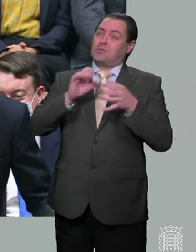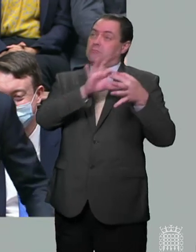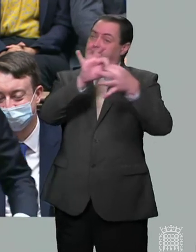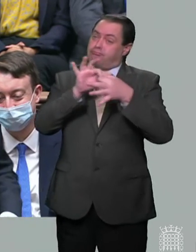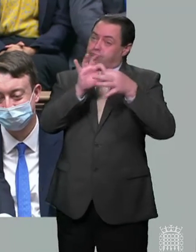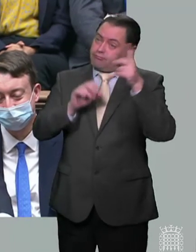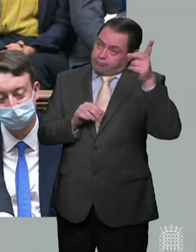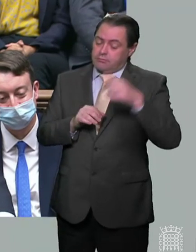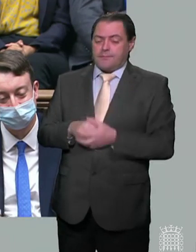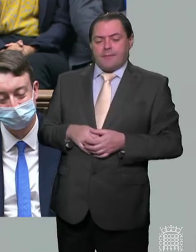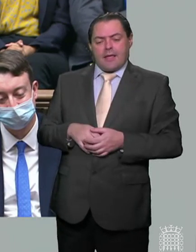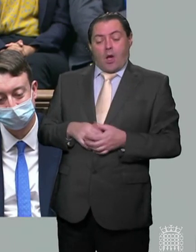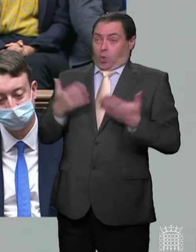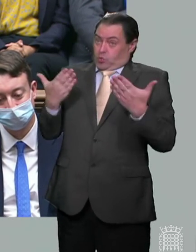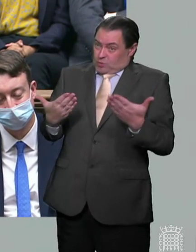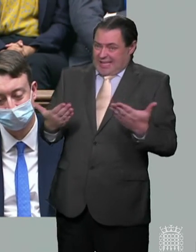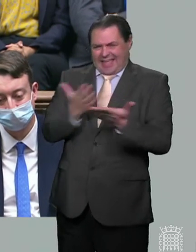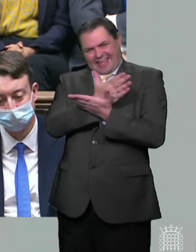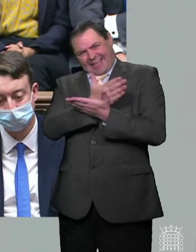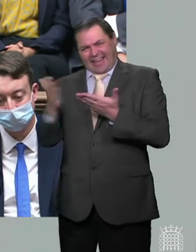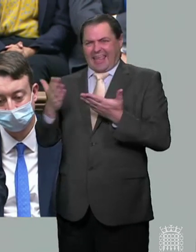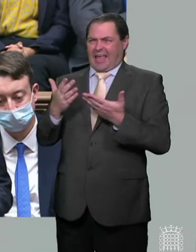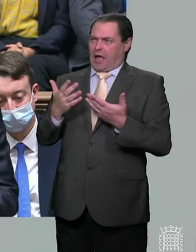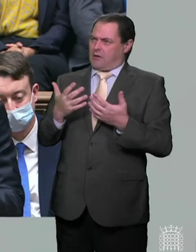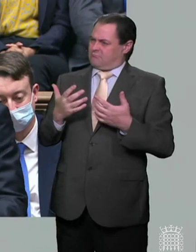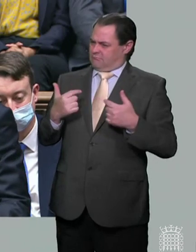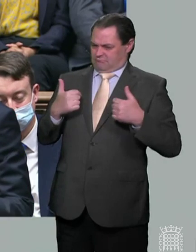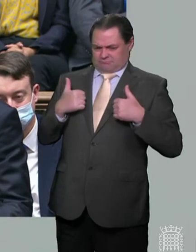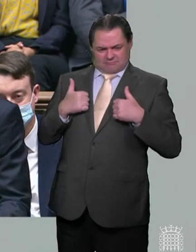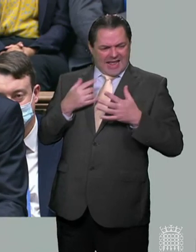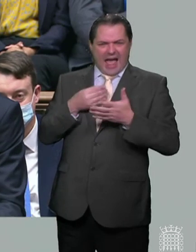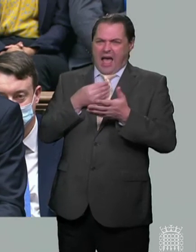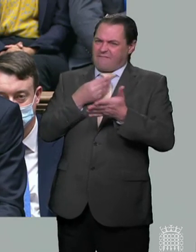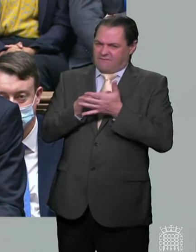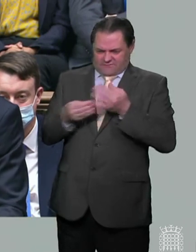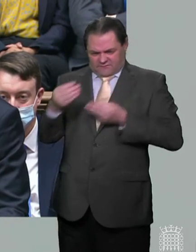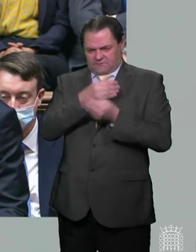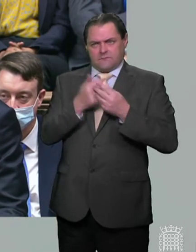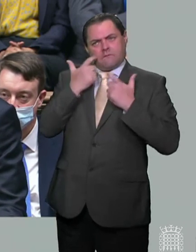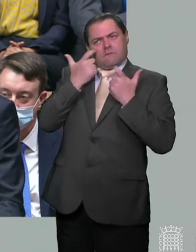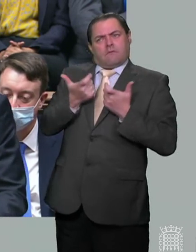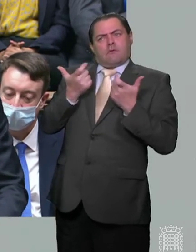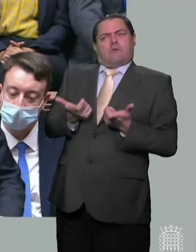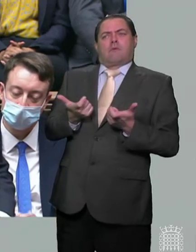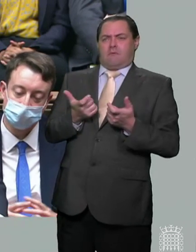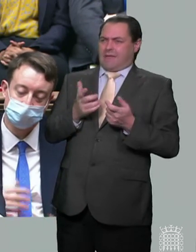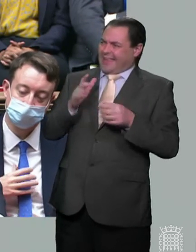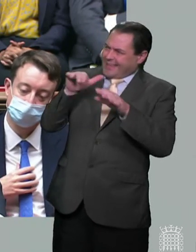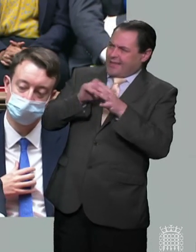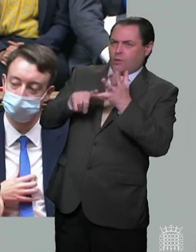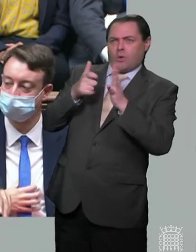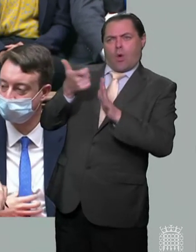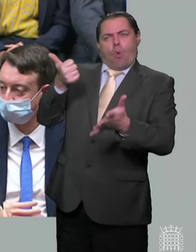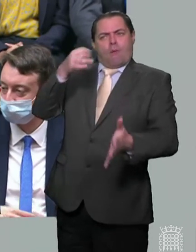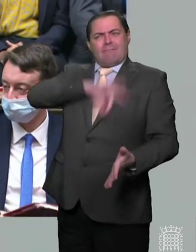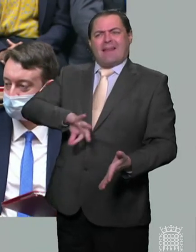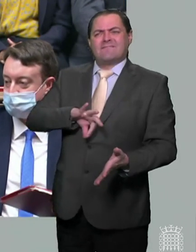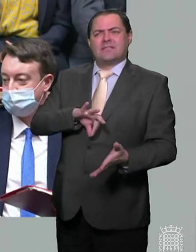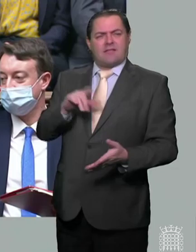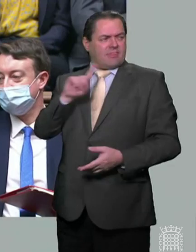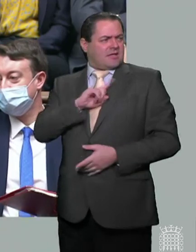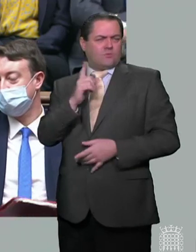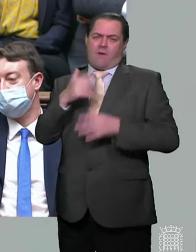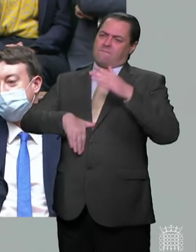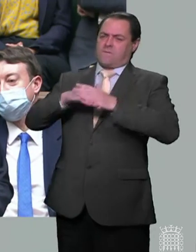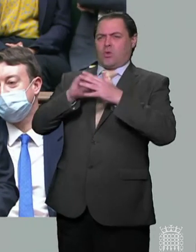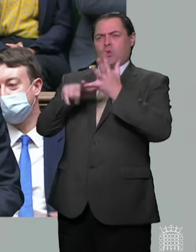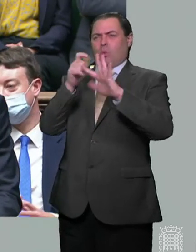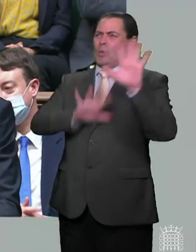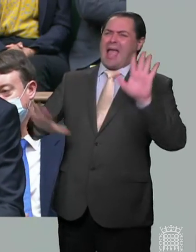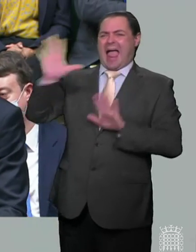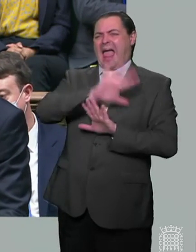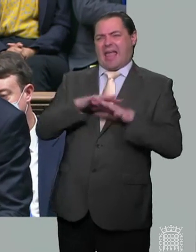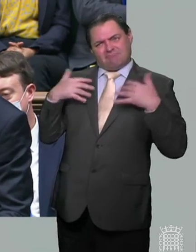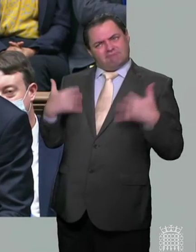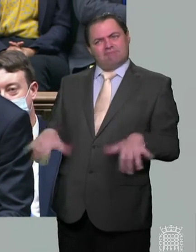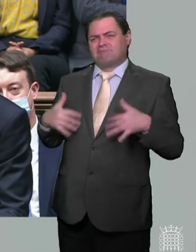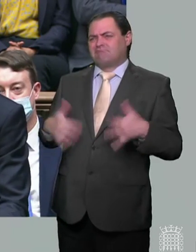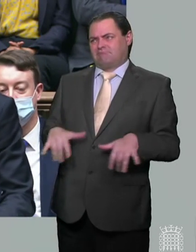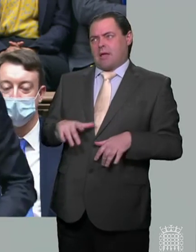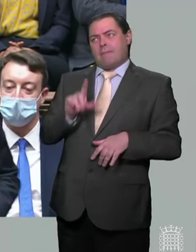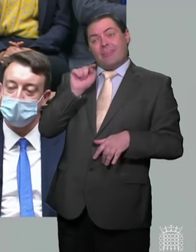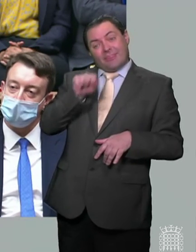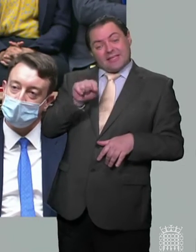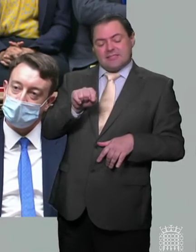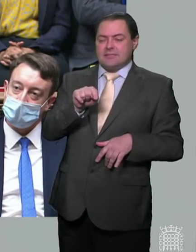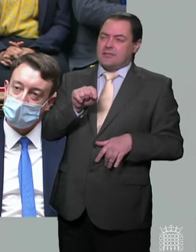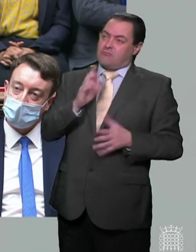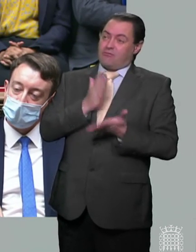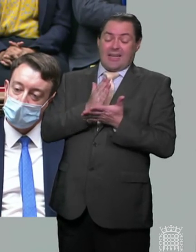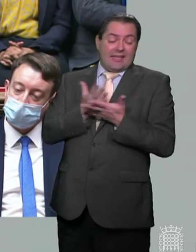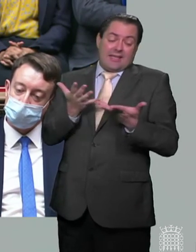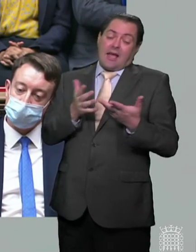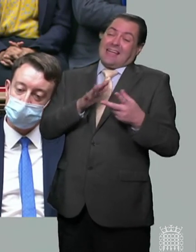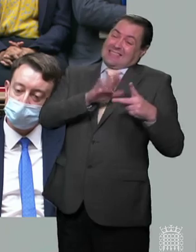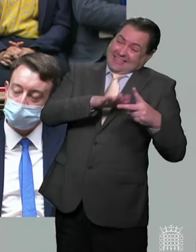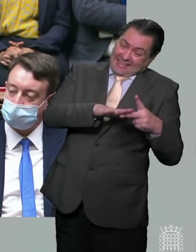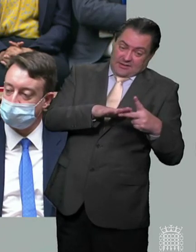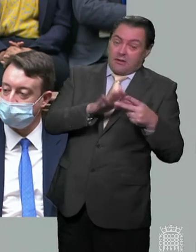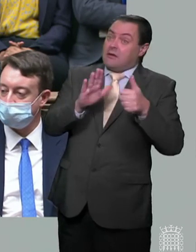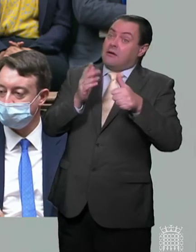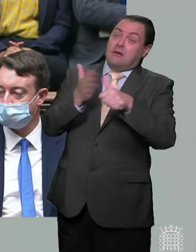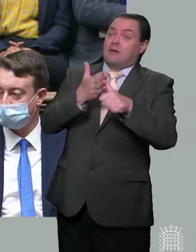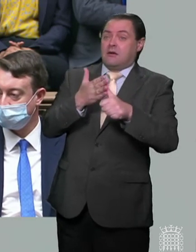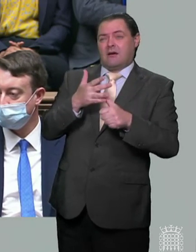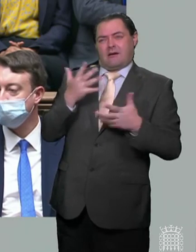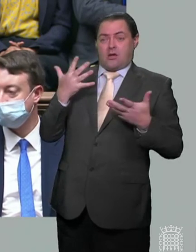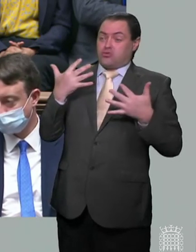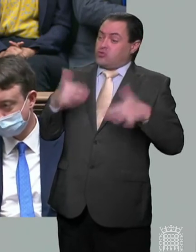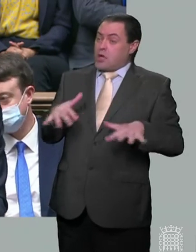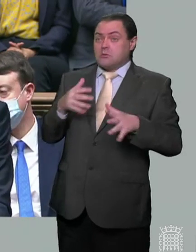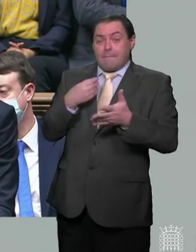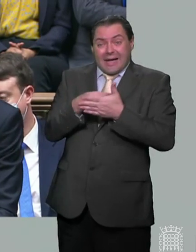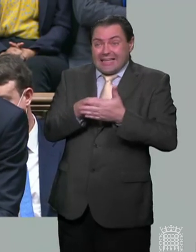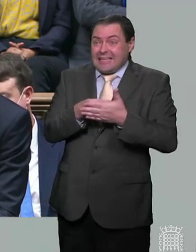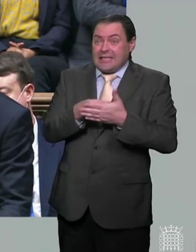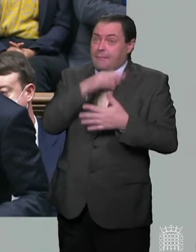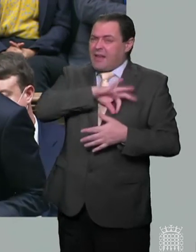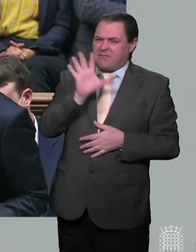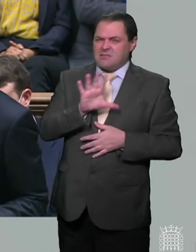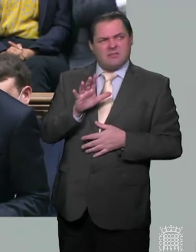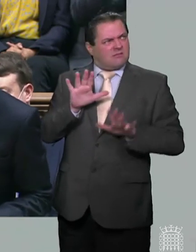While today demonstrates the indisputable fiscal benefit of being part of the United Kingdom, this is and always will be secondary to the simple truth that we are bound together by more than transactional benefit.